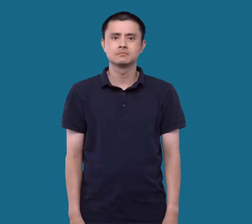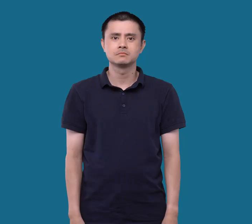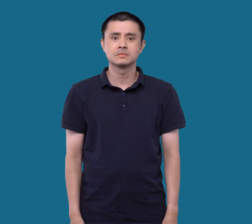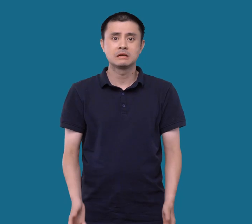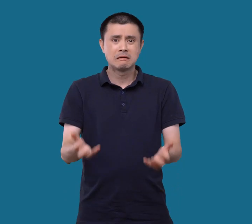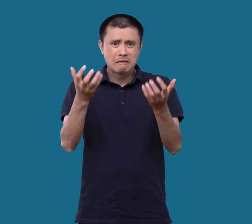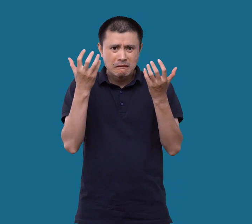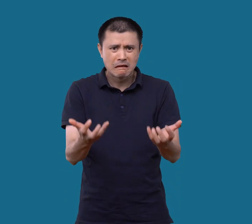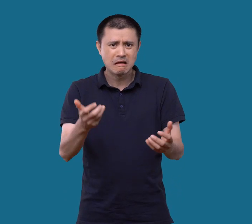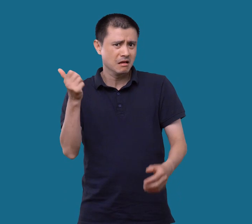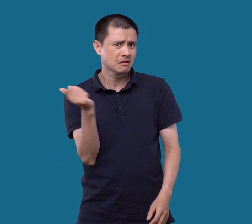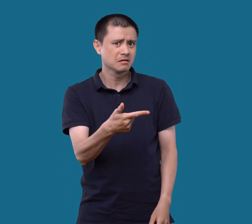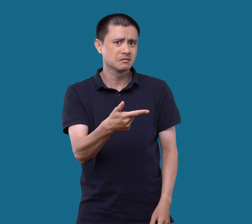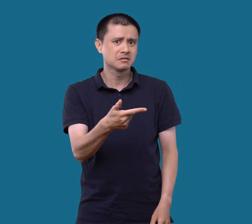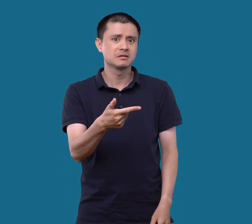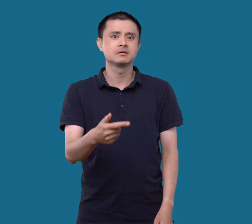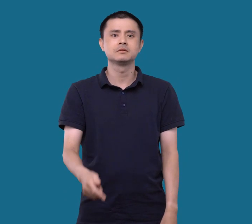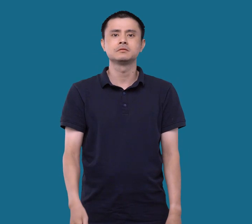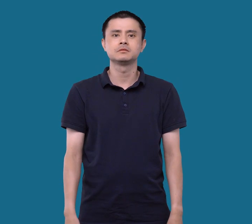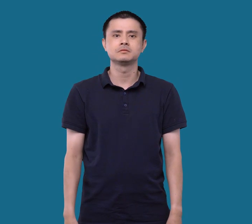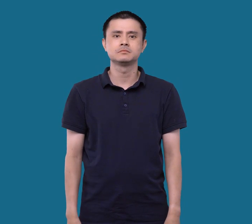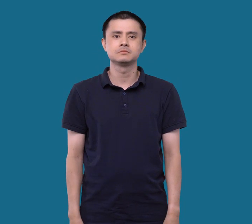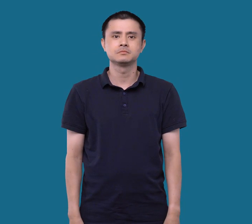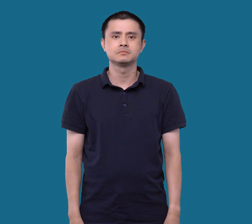nặng hơn